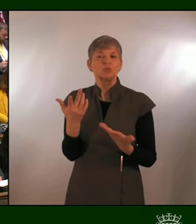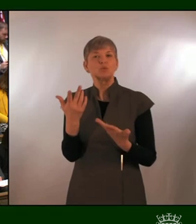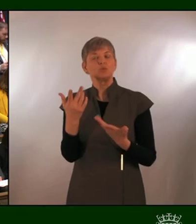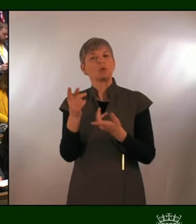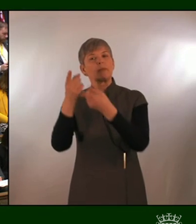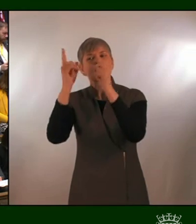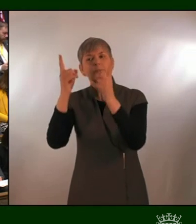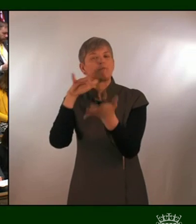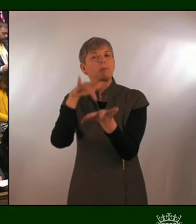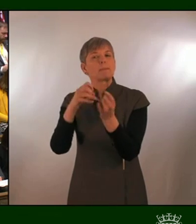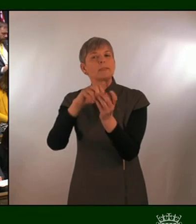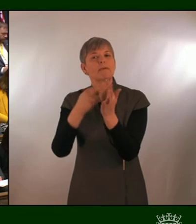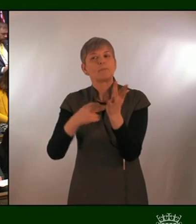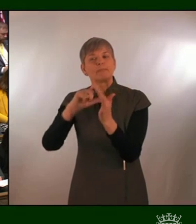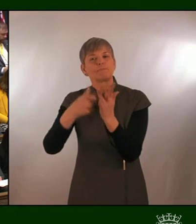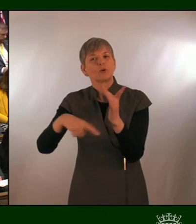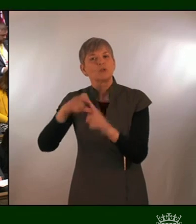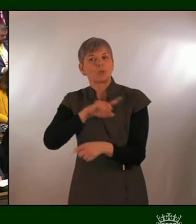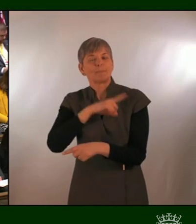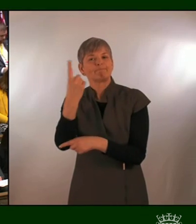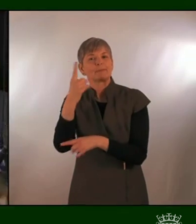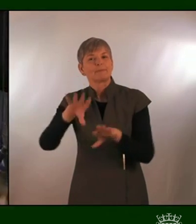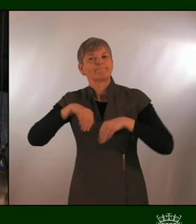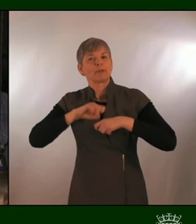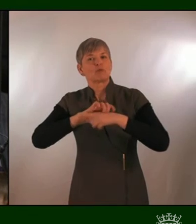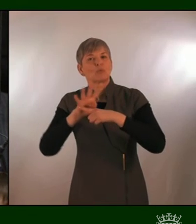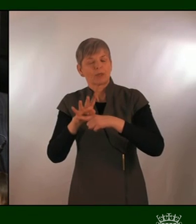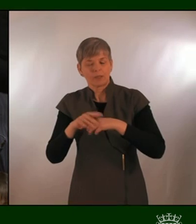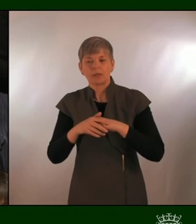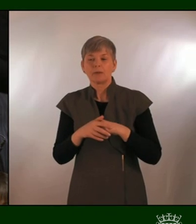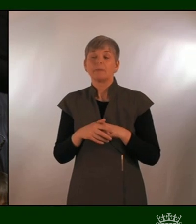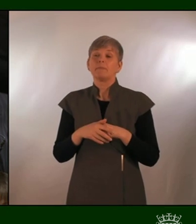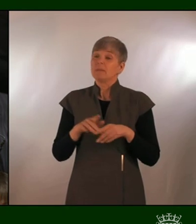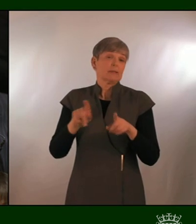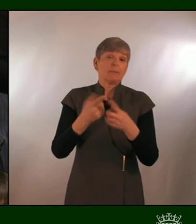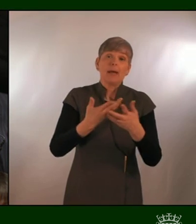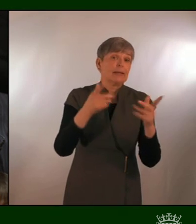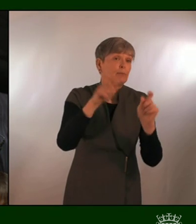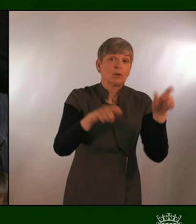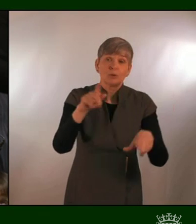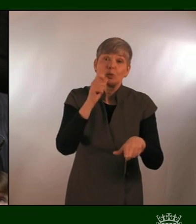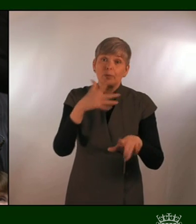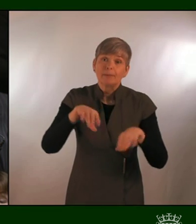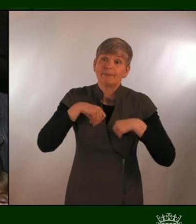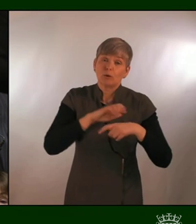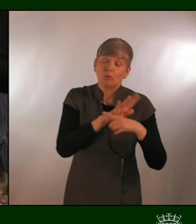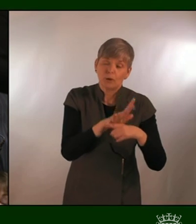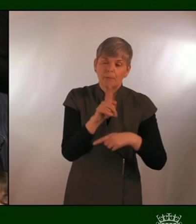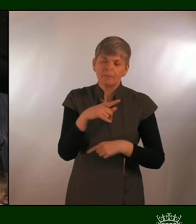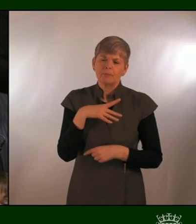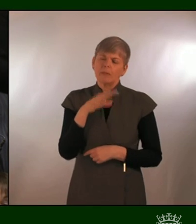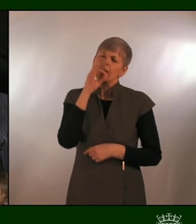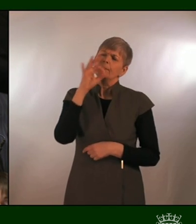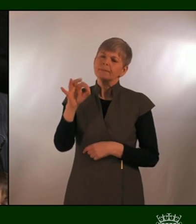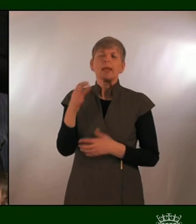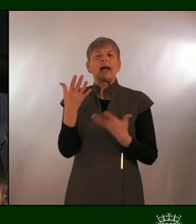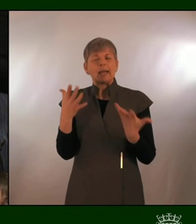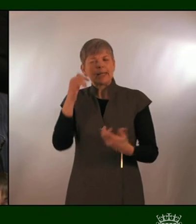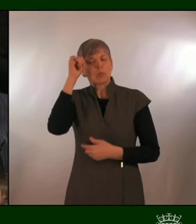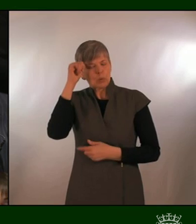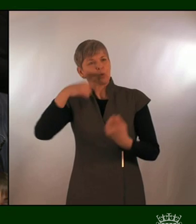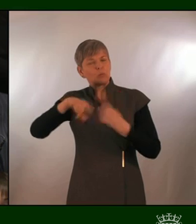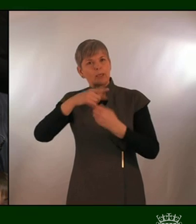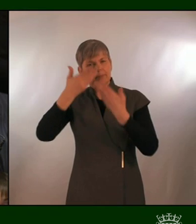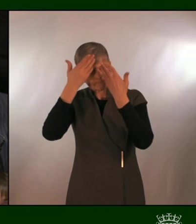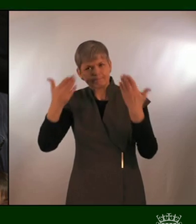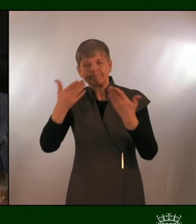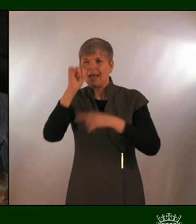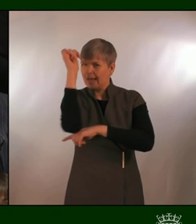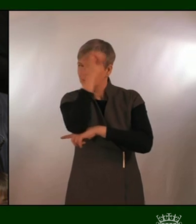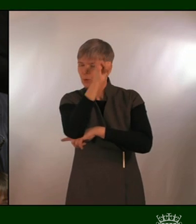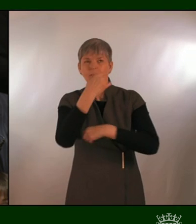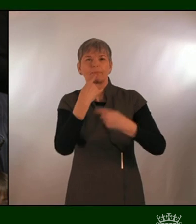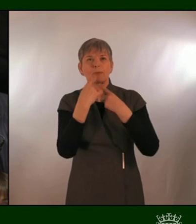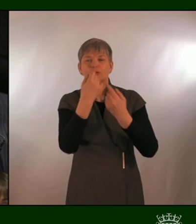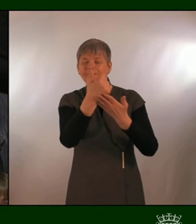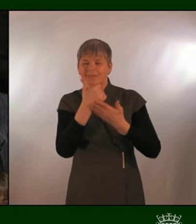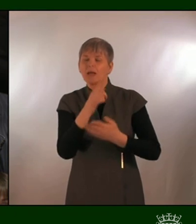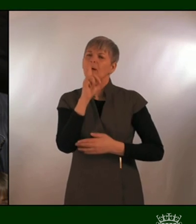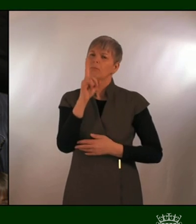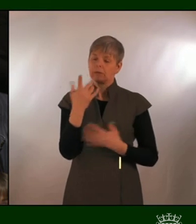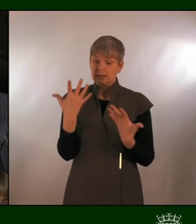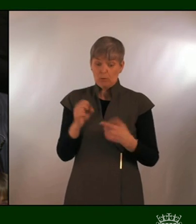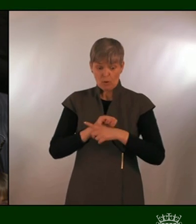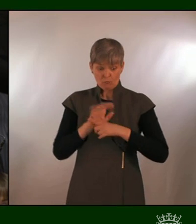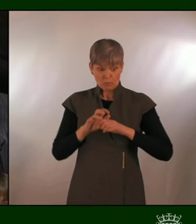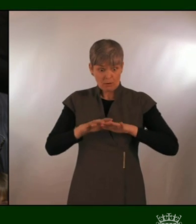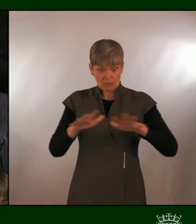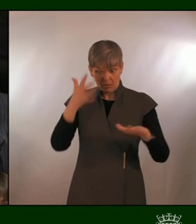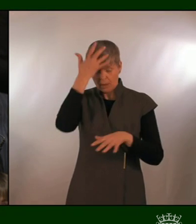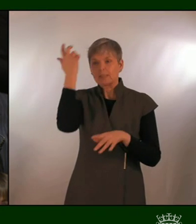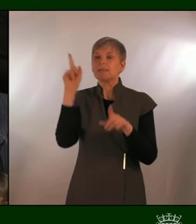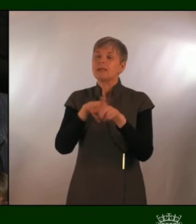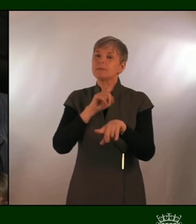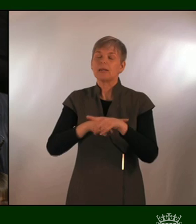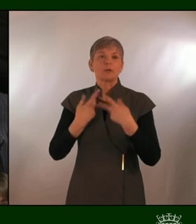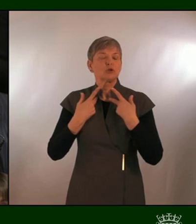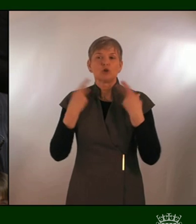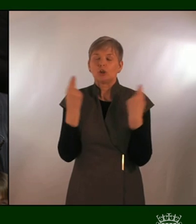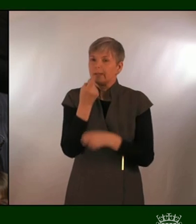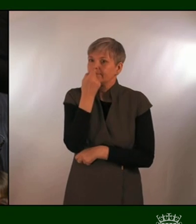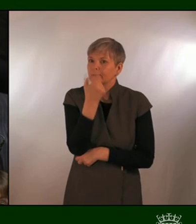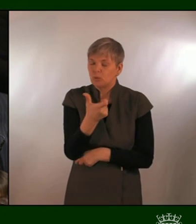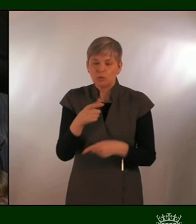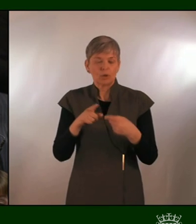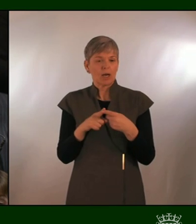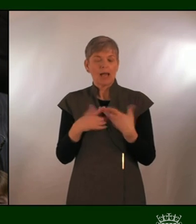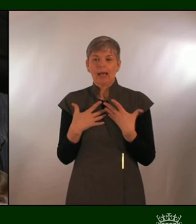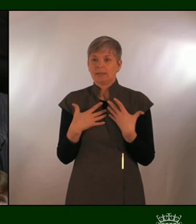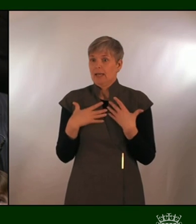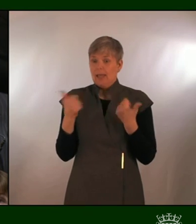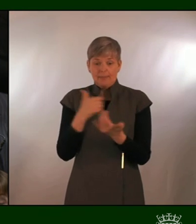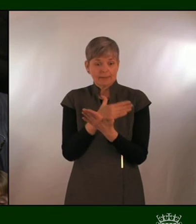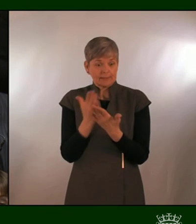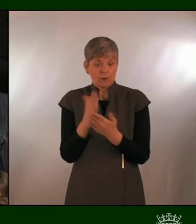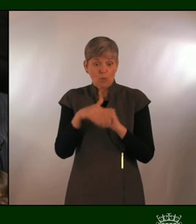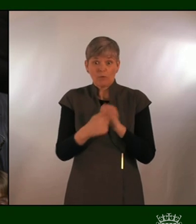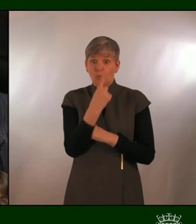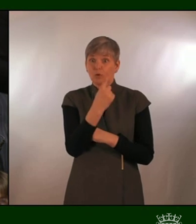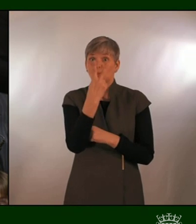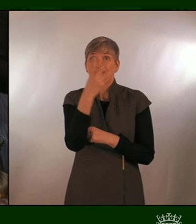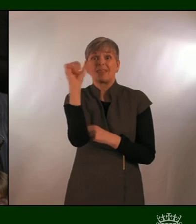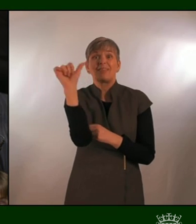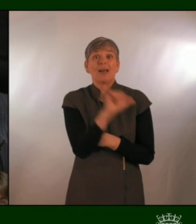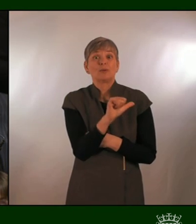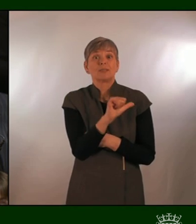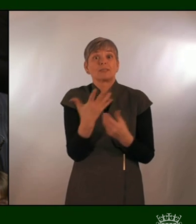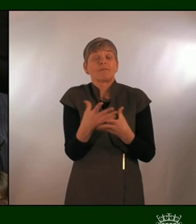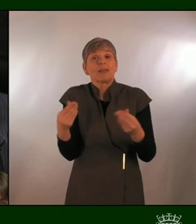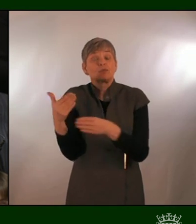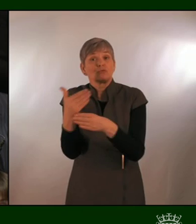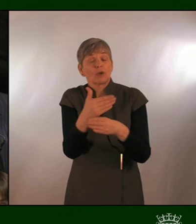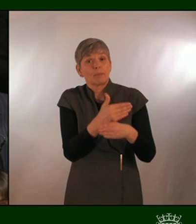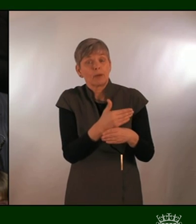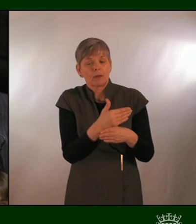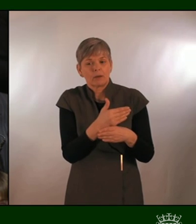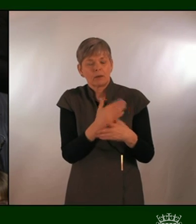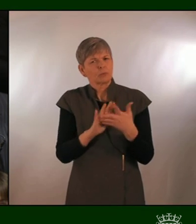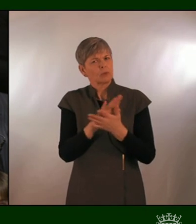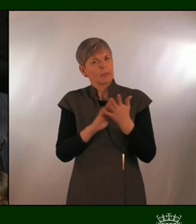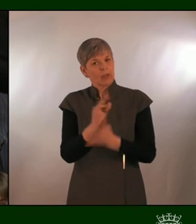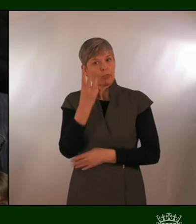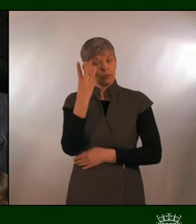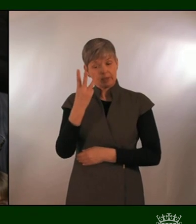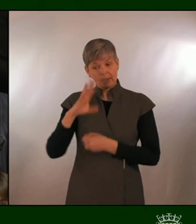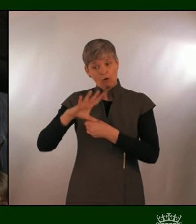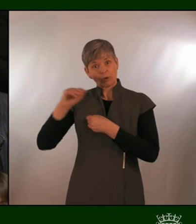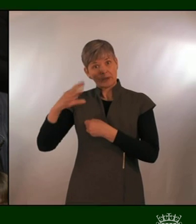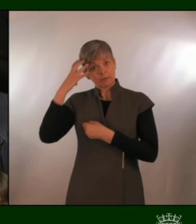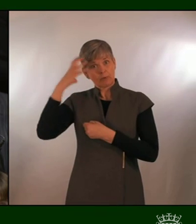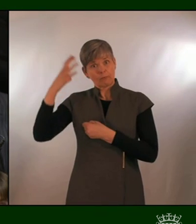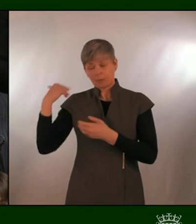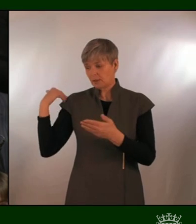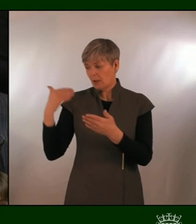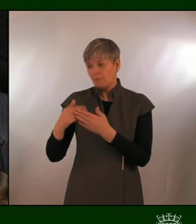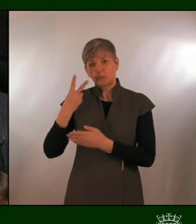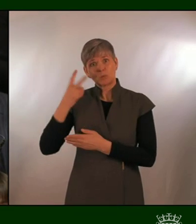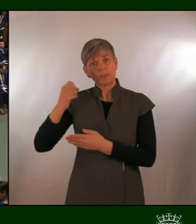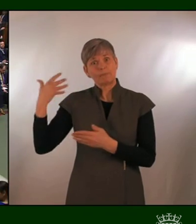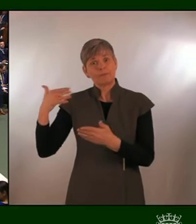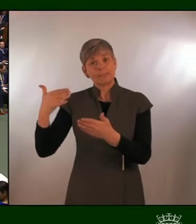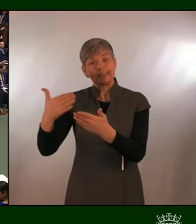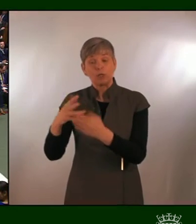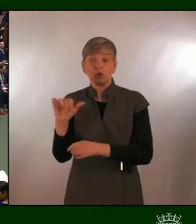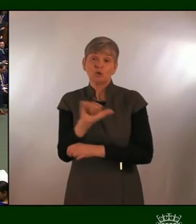I welcome the fact that the Government are listening to experts on coronavirus, but given that the NHS has to face the coronavirus challenge with a record shortage of nurses, and the care sector has more than 120,000 vacancies, does the Prime Minister not agree that the three Conservative Governments since 2015 should have fixed the roof when the sun was shining?